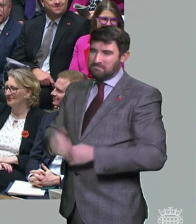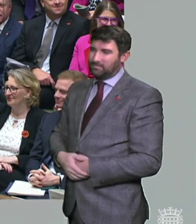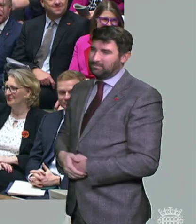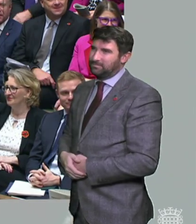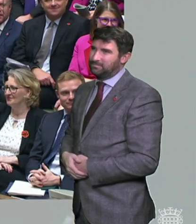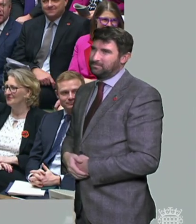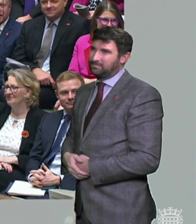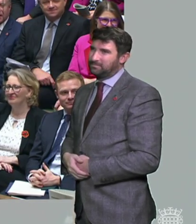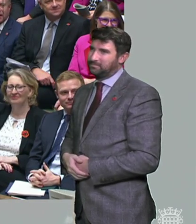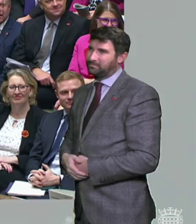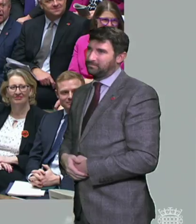Hear, hear.